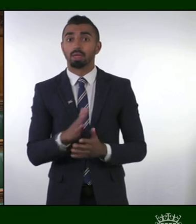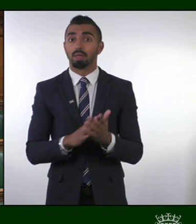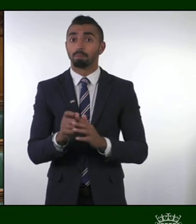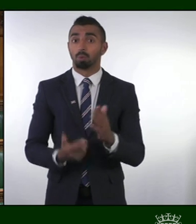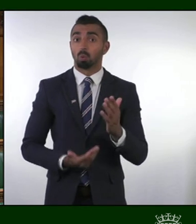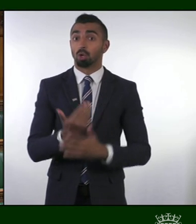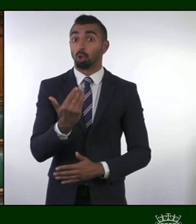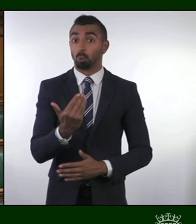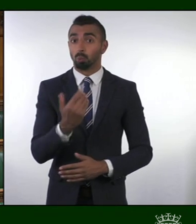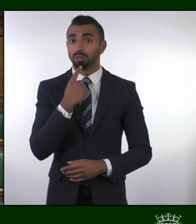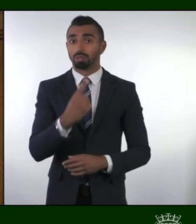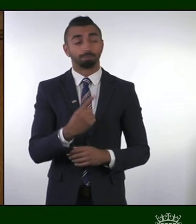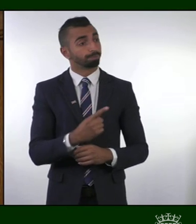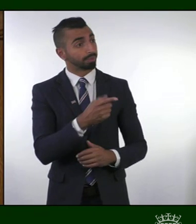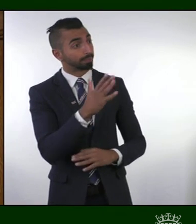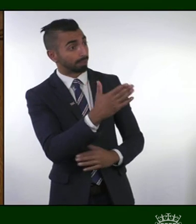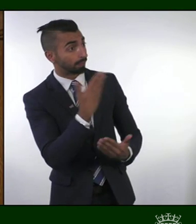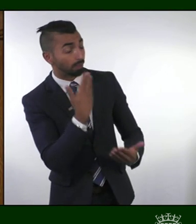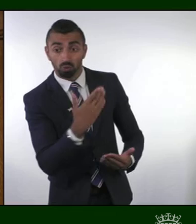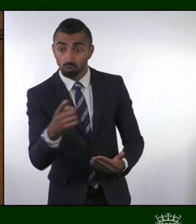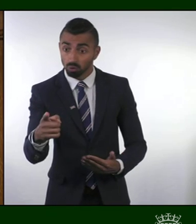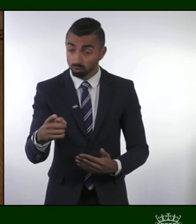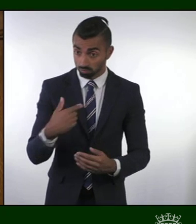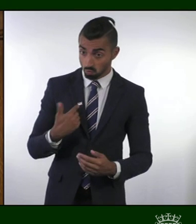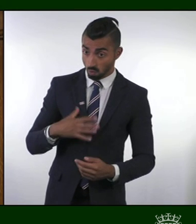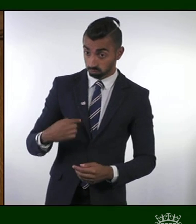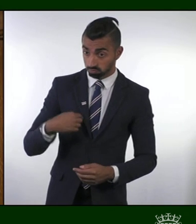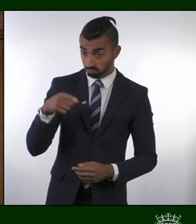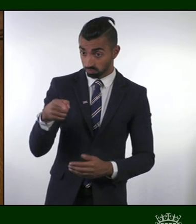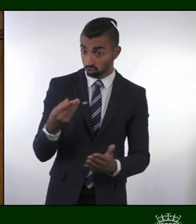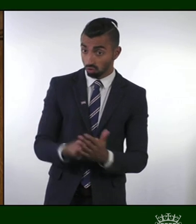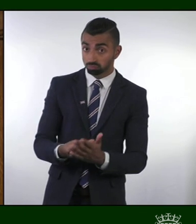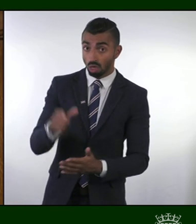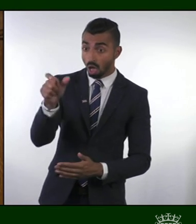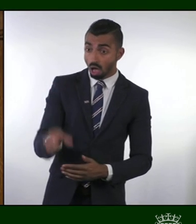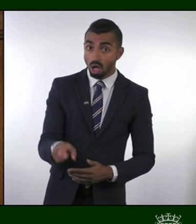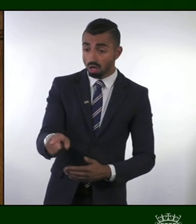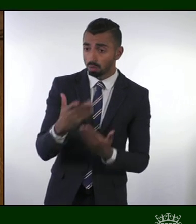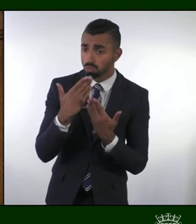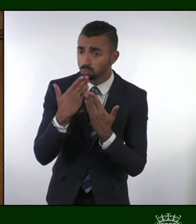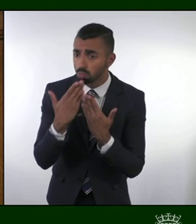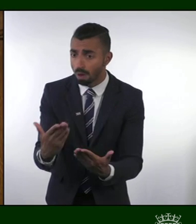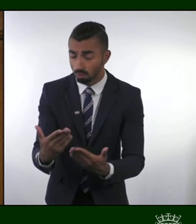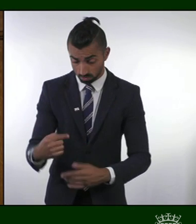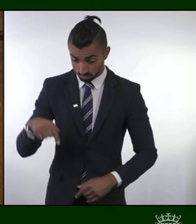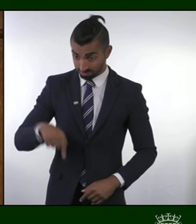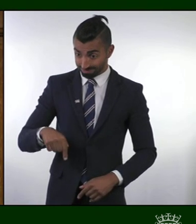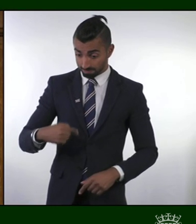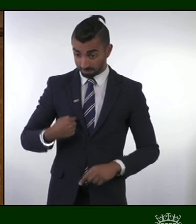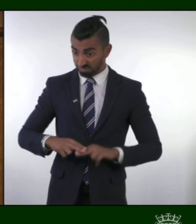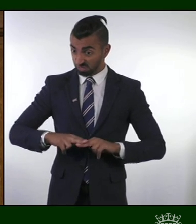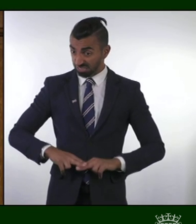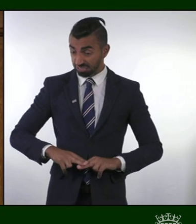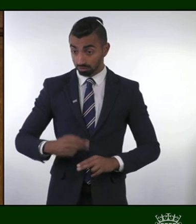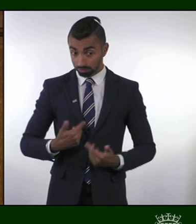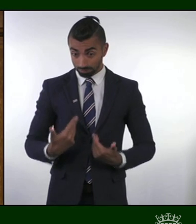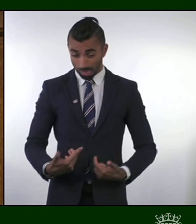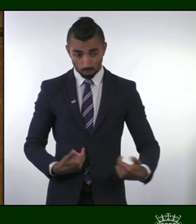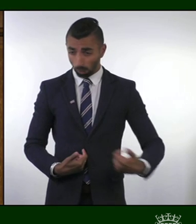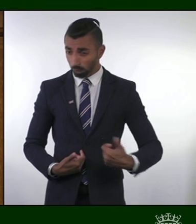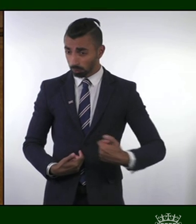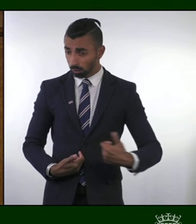I am already receiving text messages from my constituents— from the business community and from ordinary men and women—saying thank you to the Chancellor for some of the measures that have been announced today.